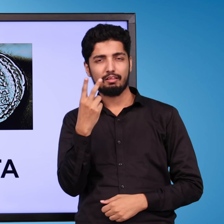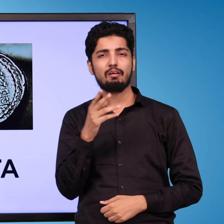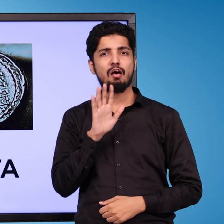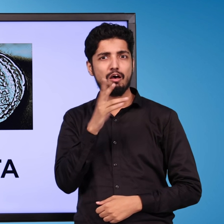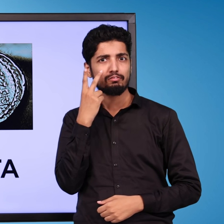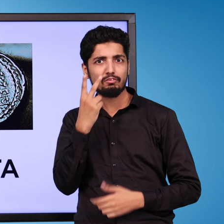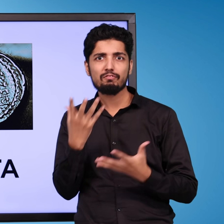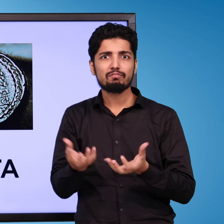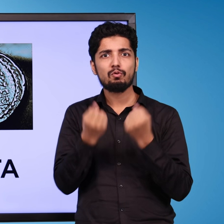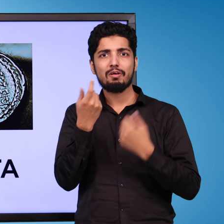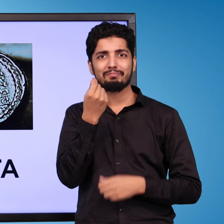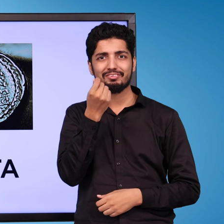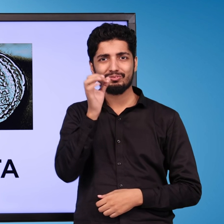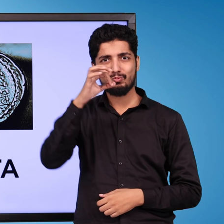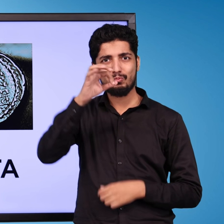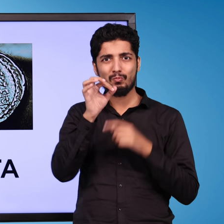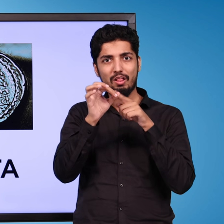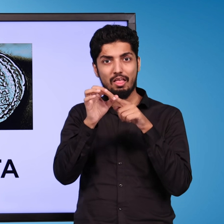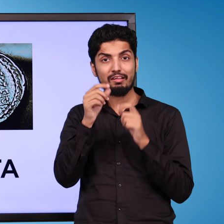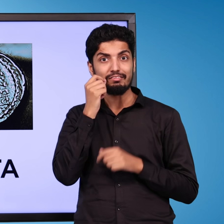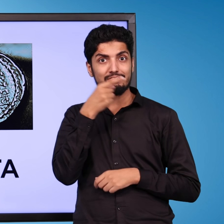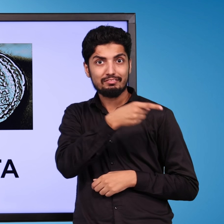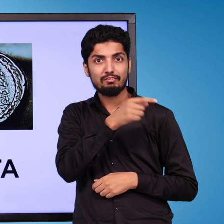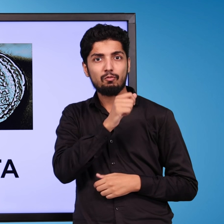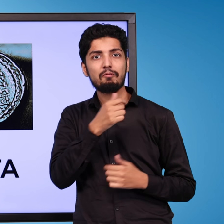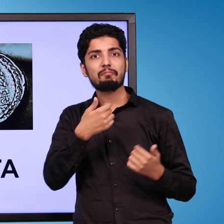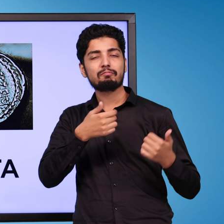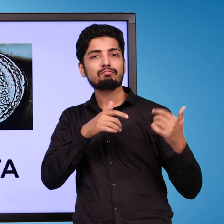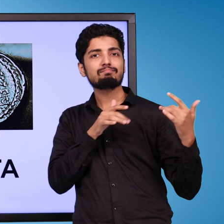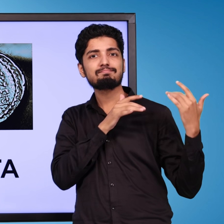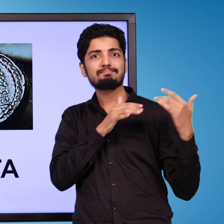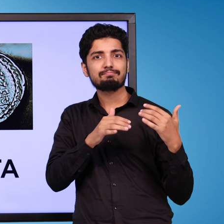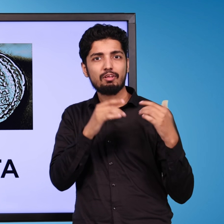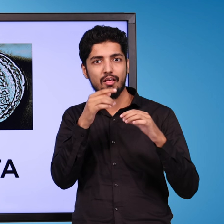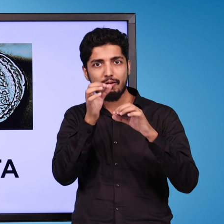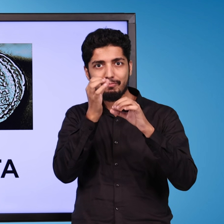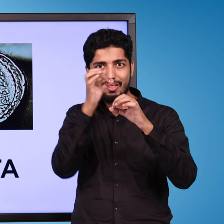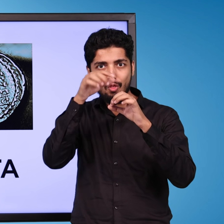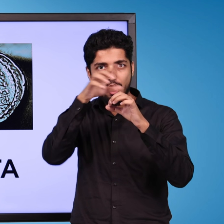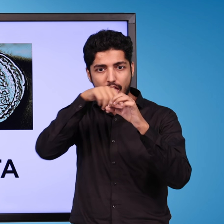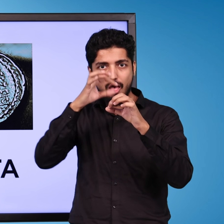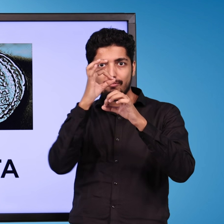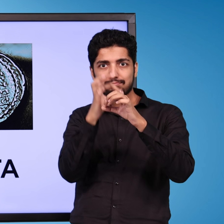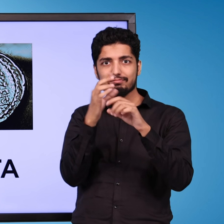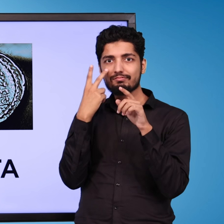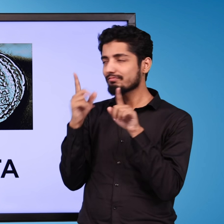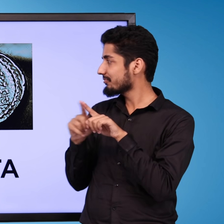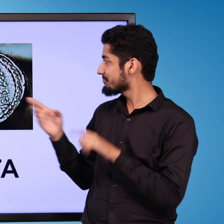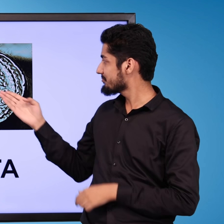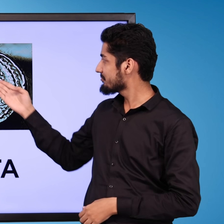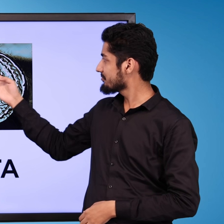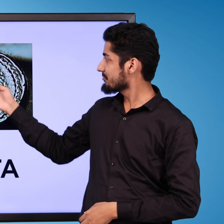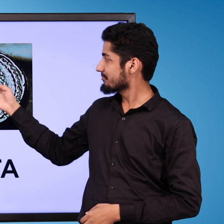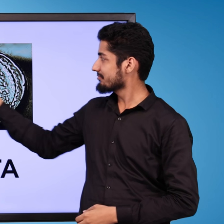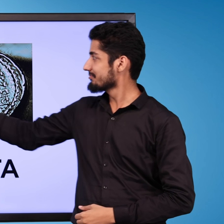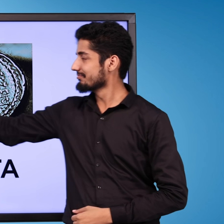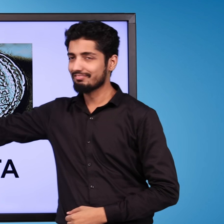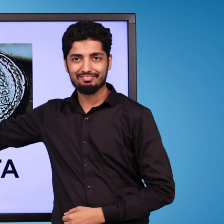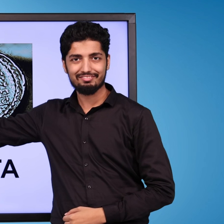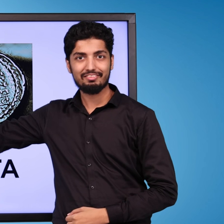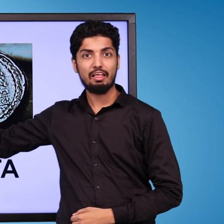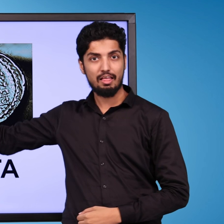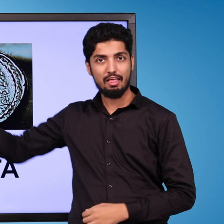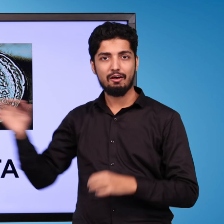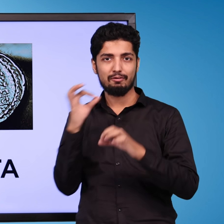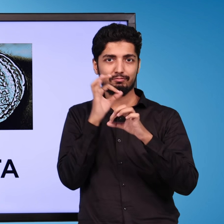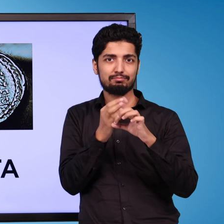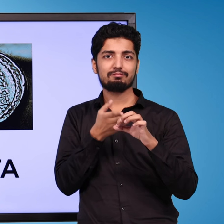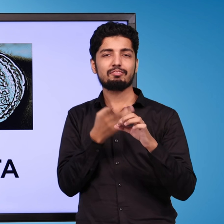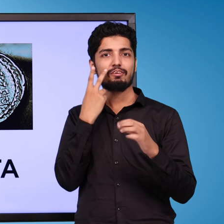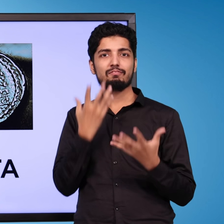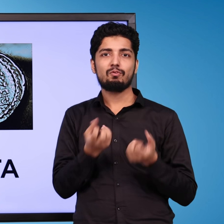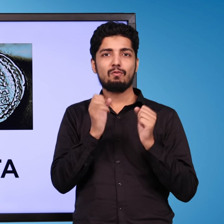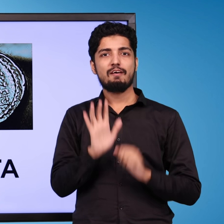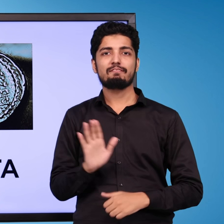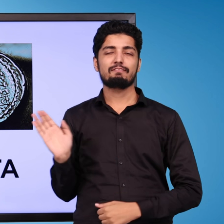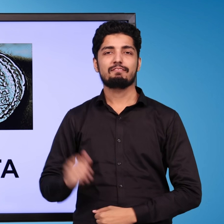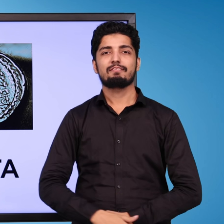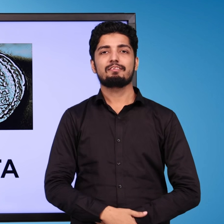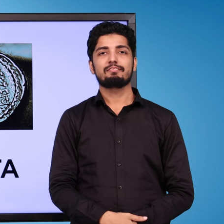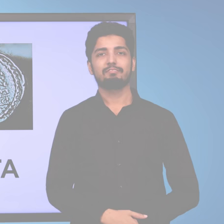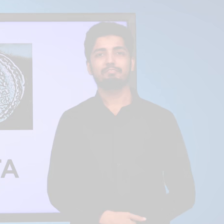Coins have been found on which he is shown to be playing the veena.